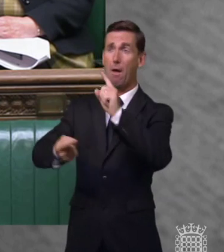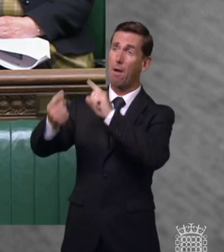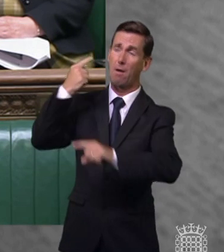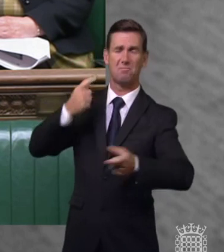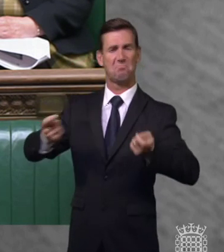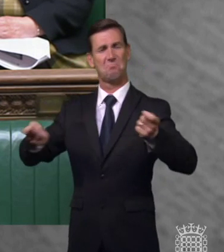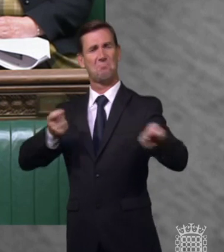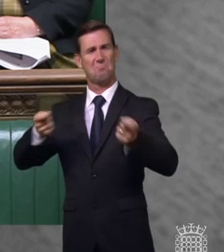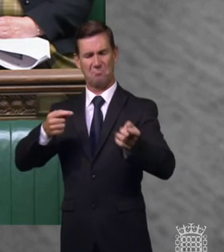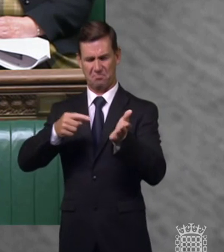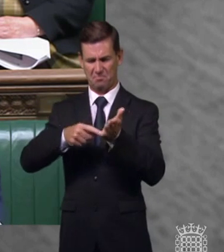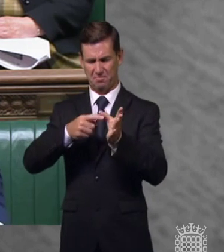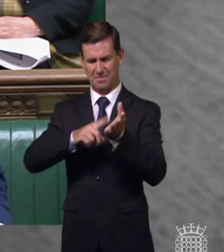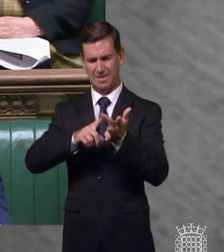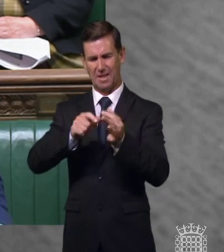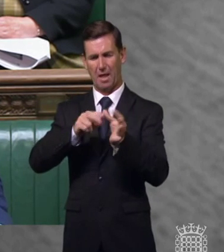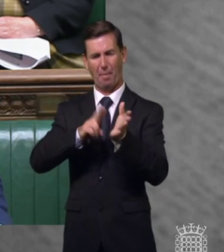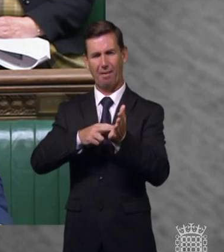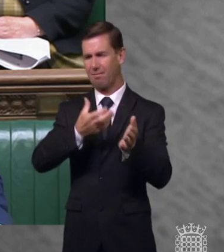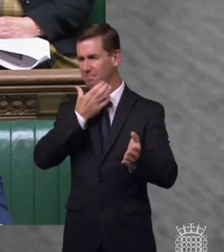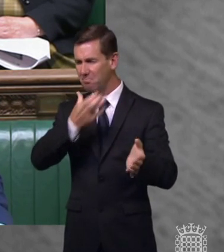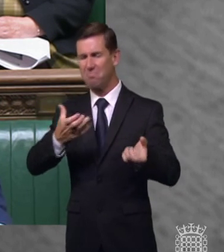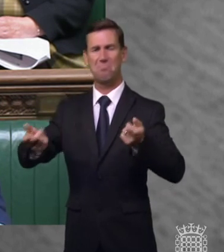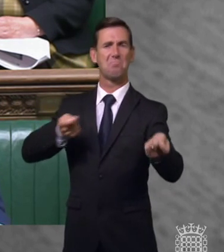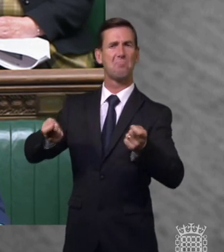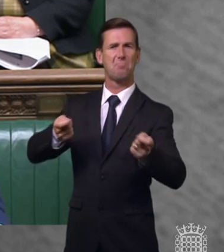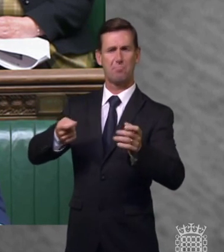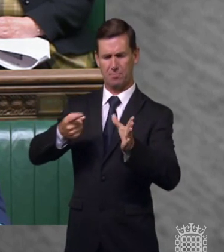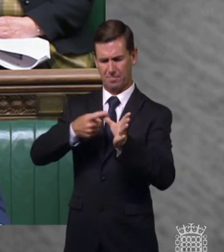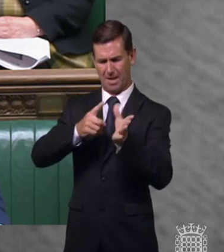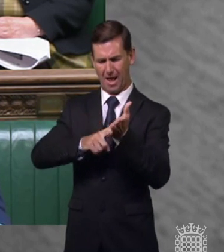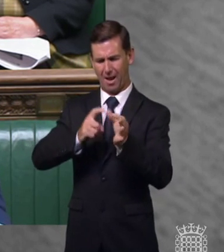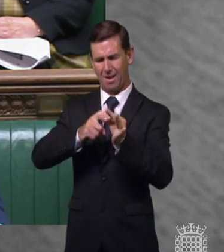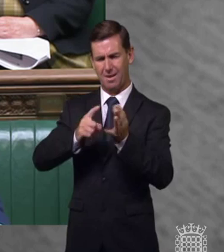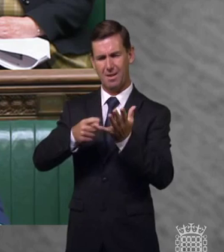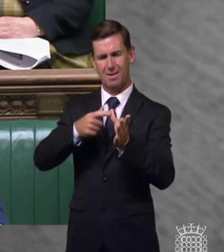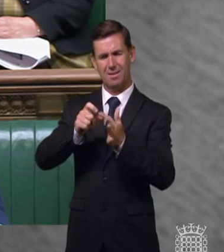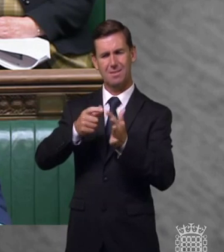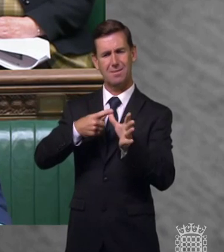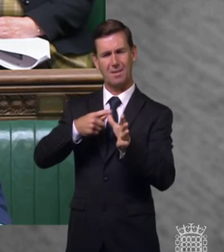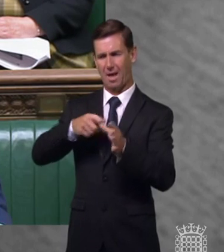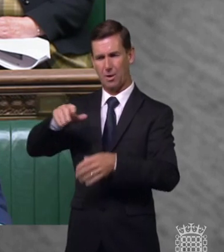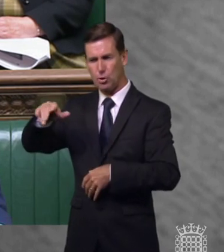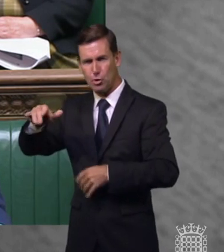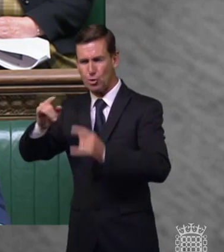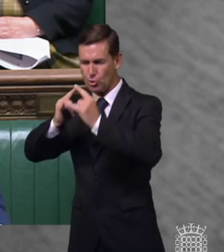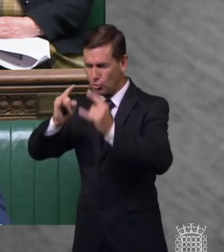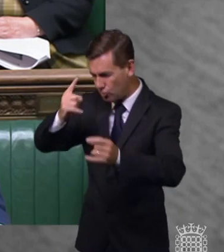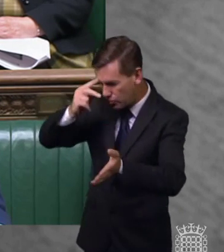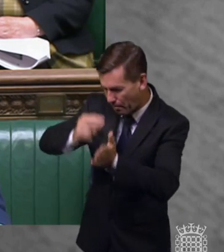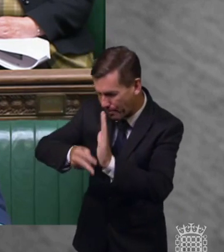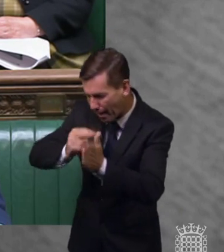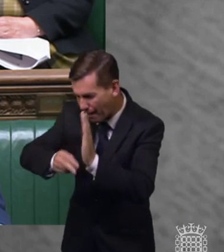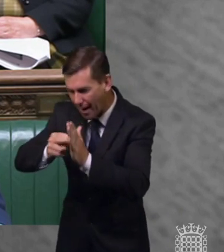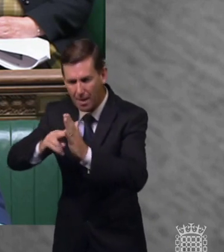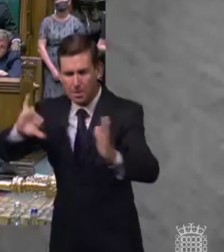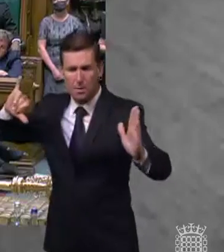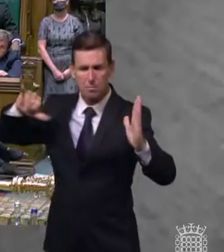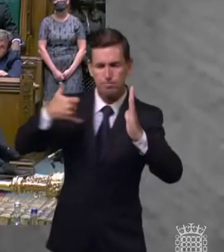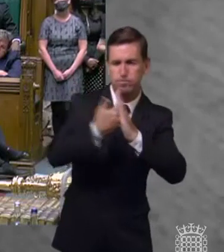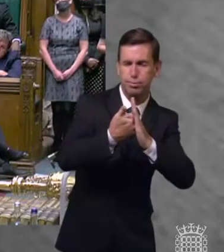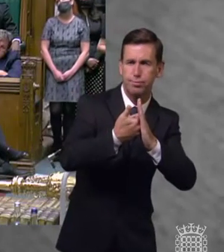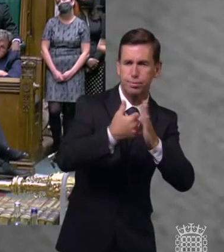Al-Qaeda were using the country as a training ground and a base for terror, including plotting the horrific 9/11 attack.